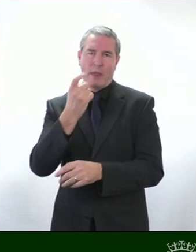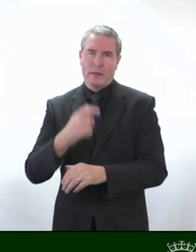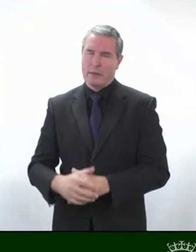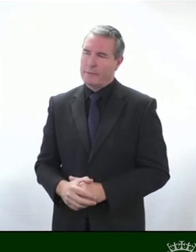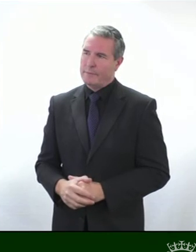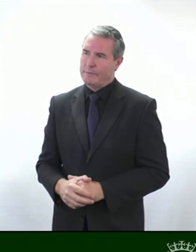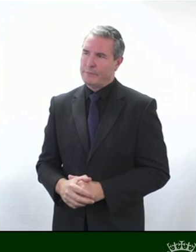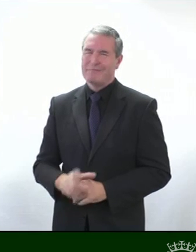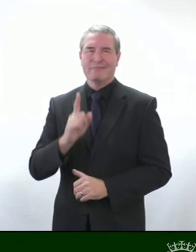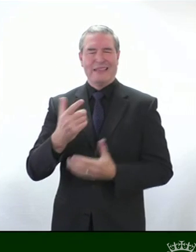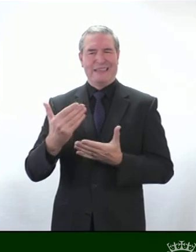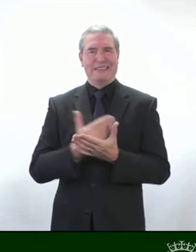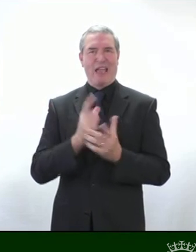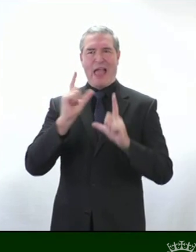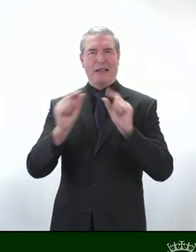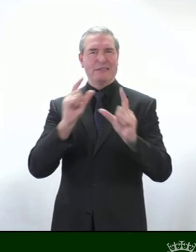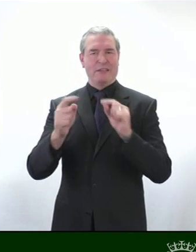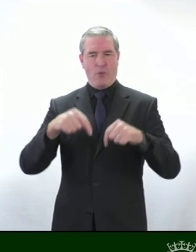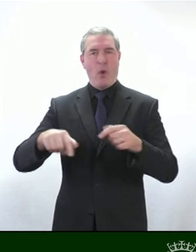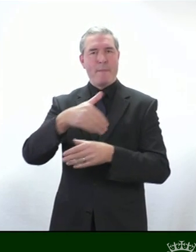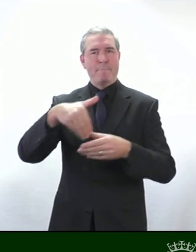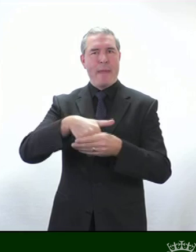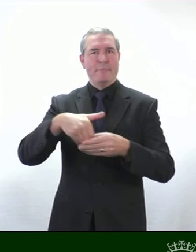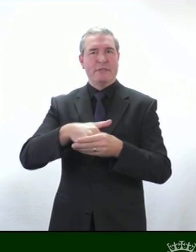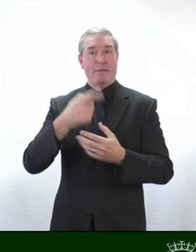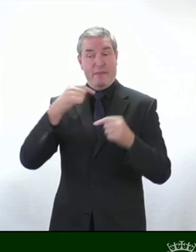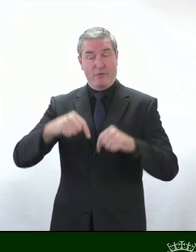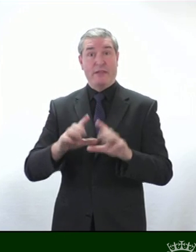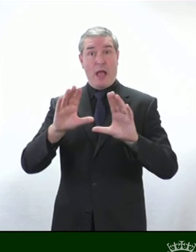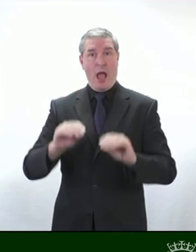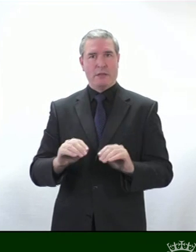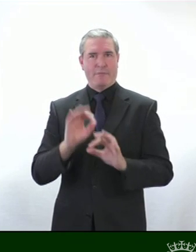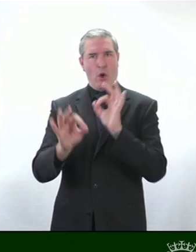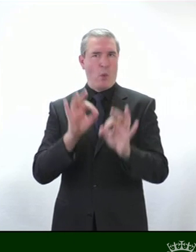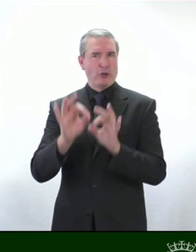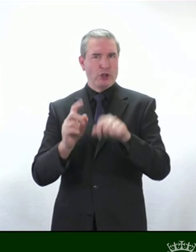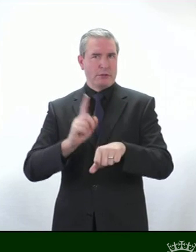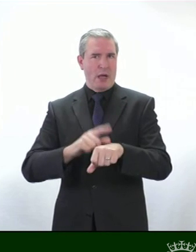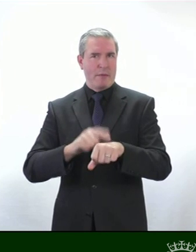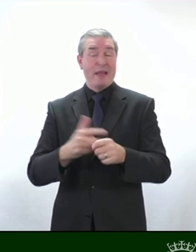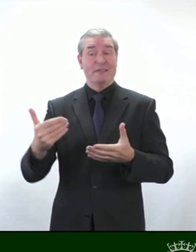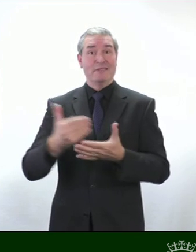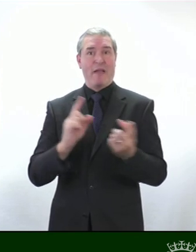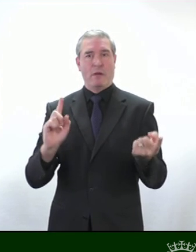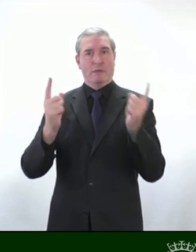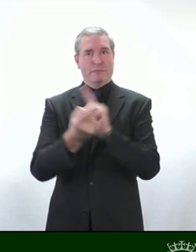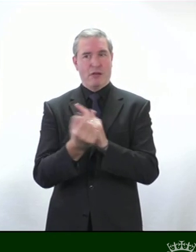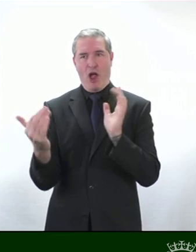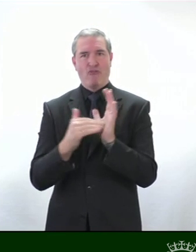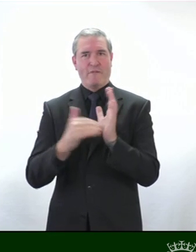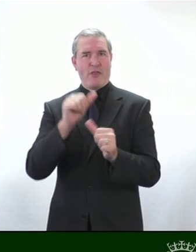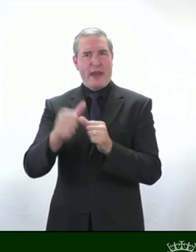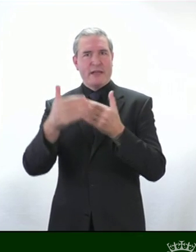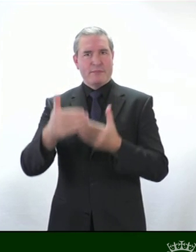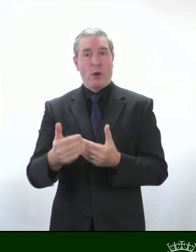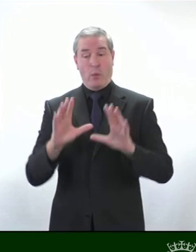In order to allow the safe exit of hon. Members participating in this item of business and the safe arrival of those participating in the next, I am suspending the House for three minutes.